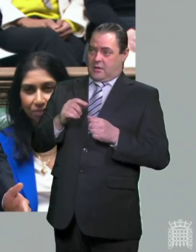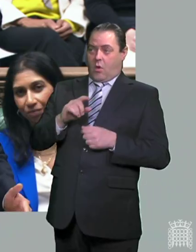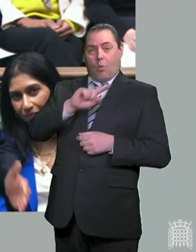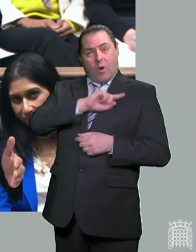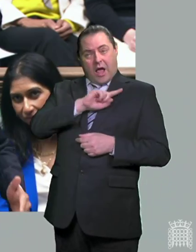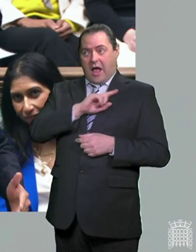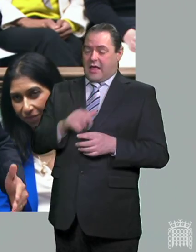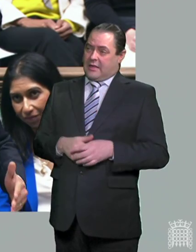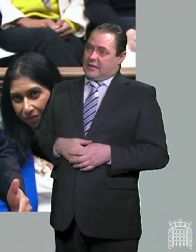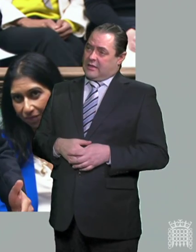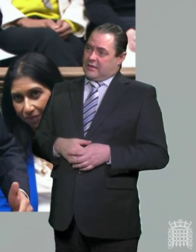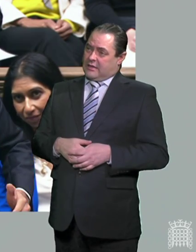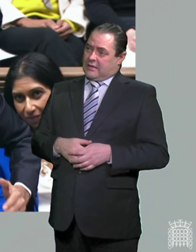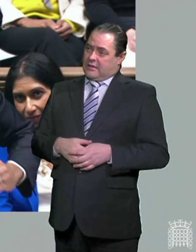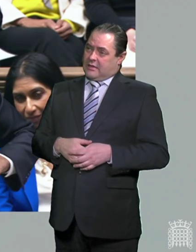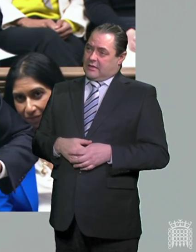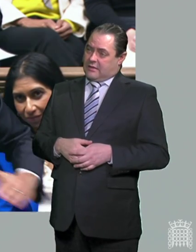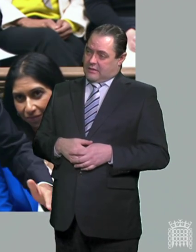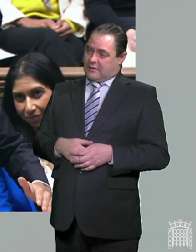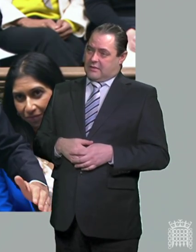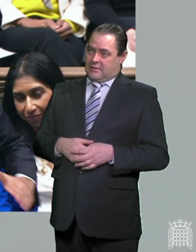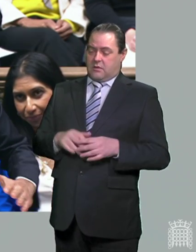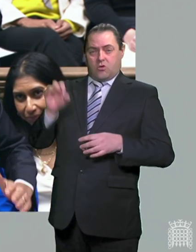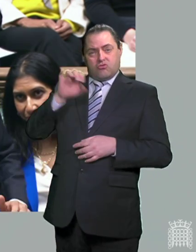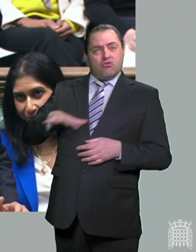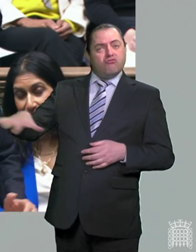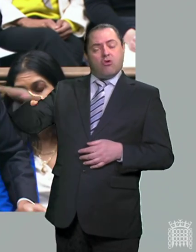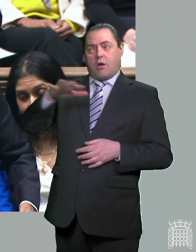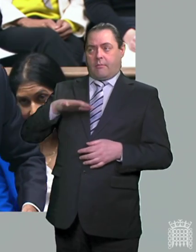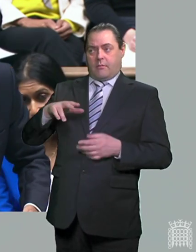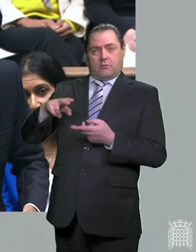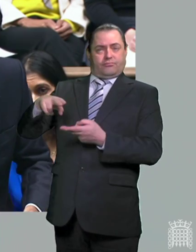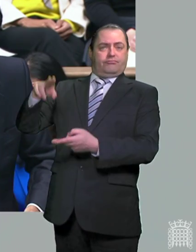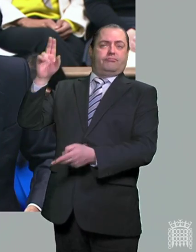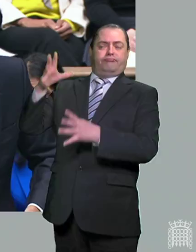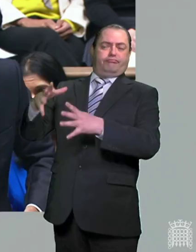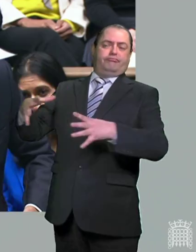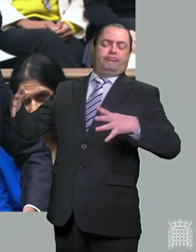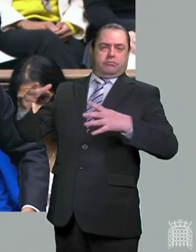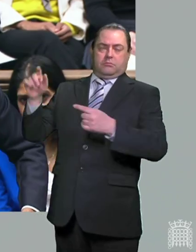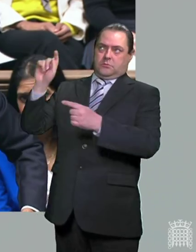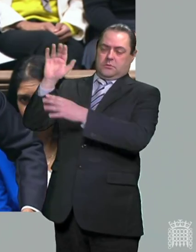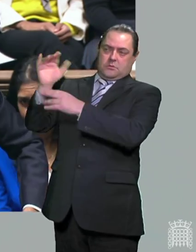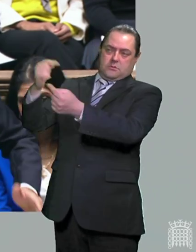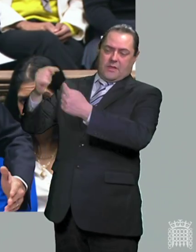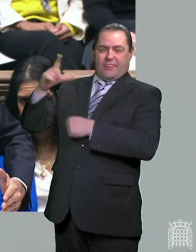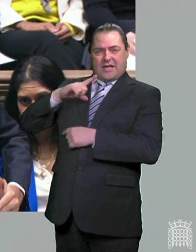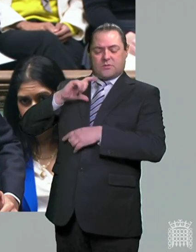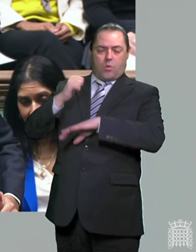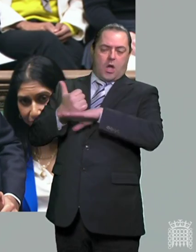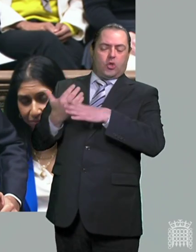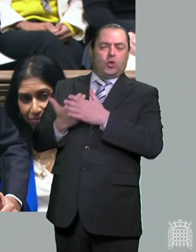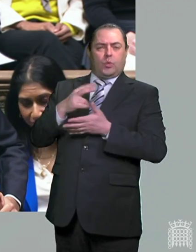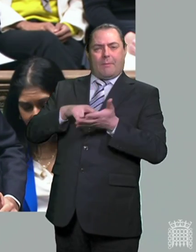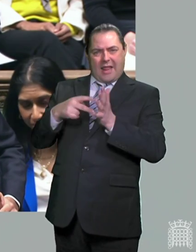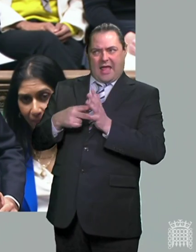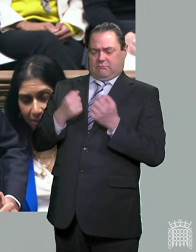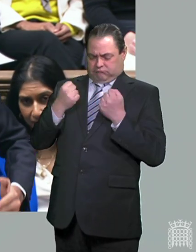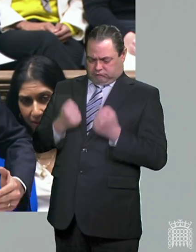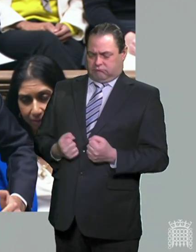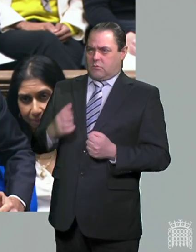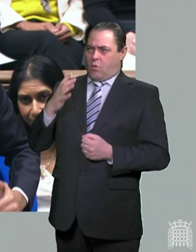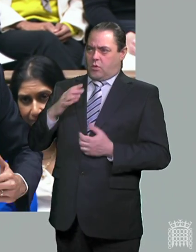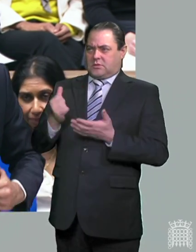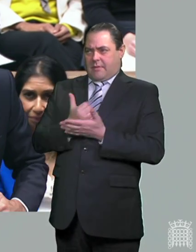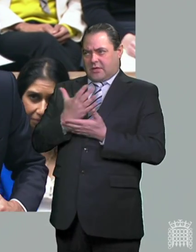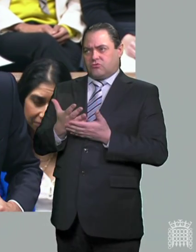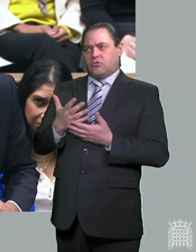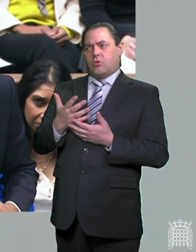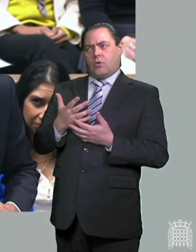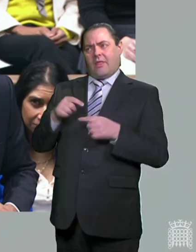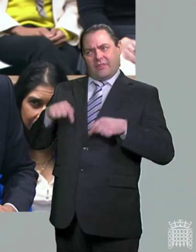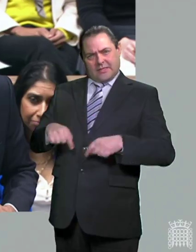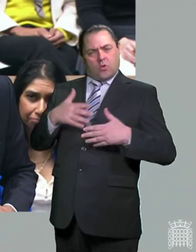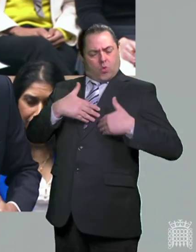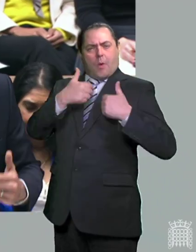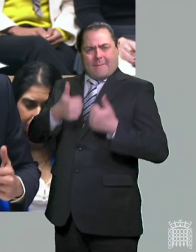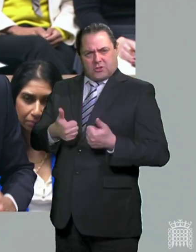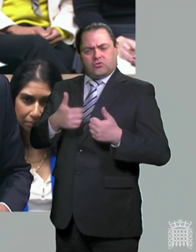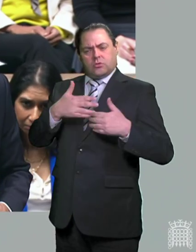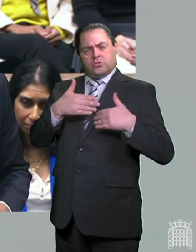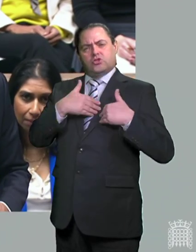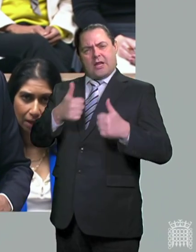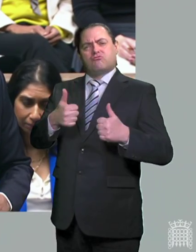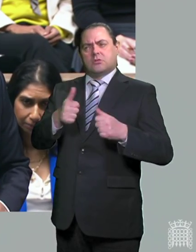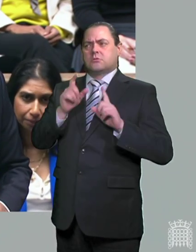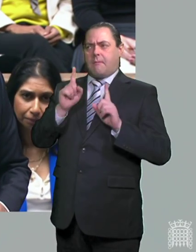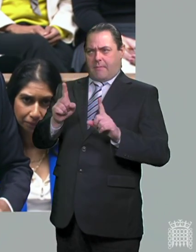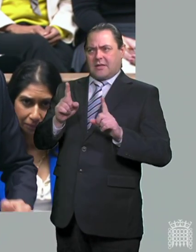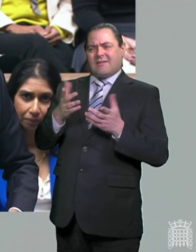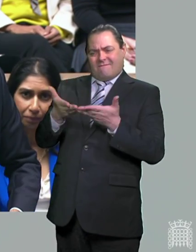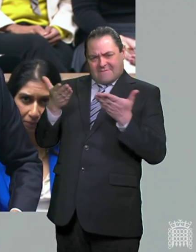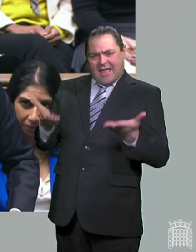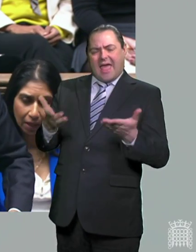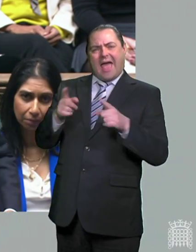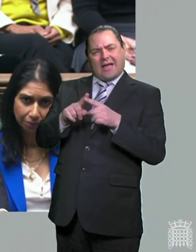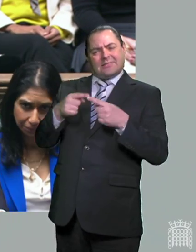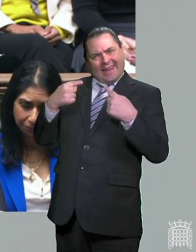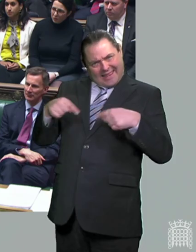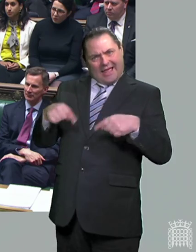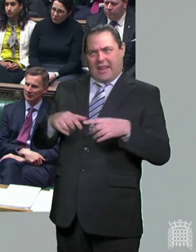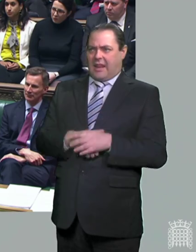It is precisely because, across Europe, the numbers are escalating to the extent they are that we have brought forward new plans, and because we are determined to ensure that this remains a compassionate and generous country and that that is done fairly and legally.